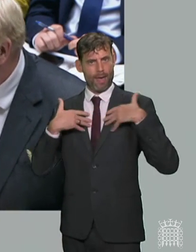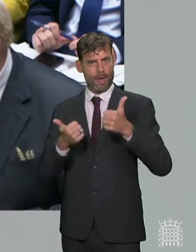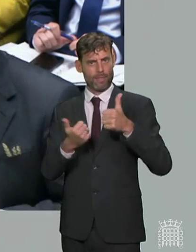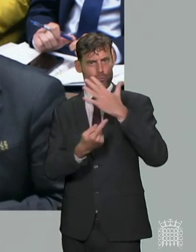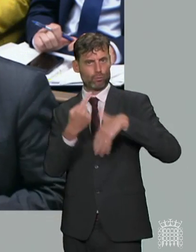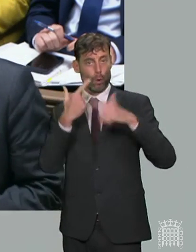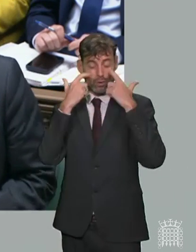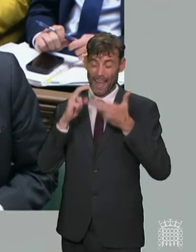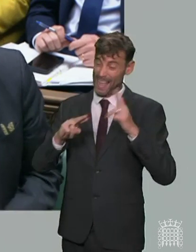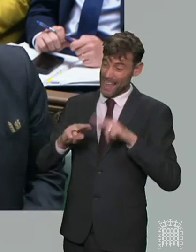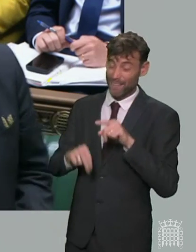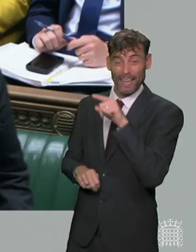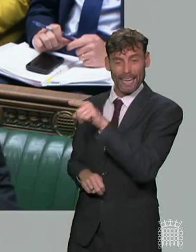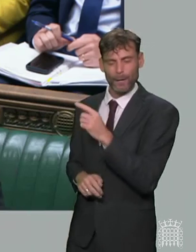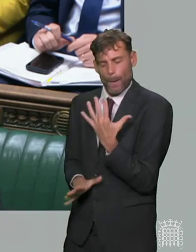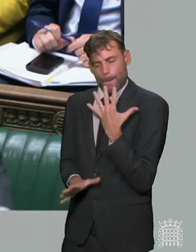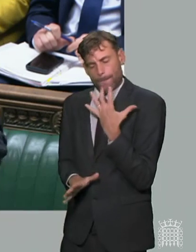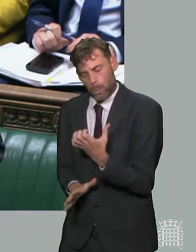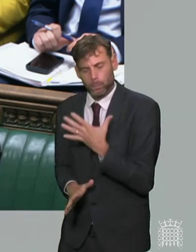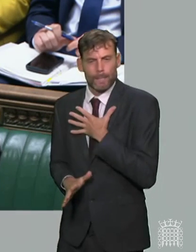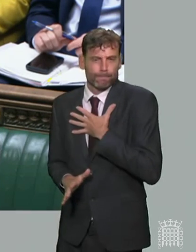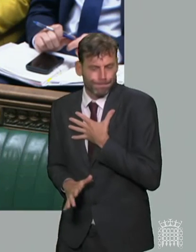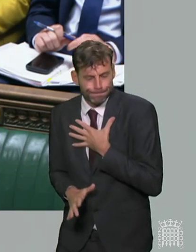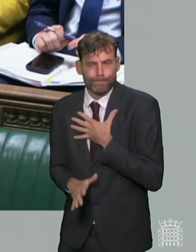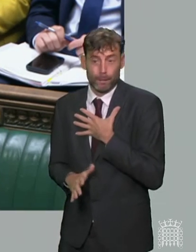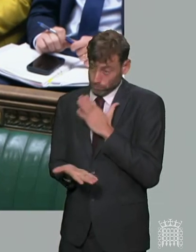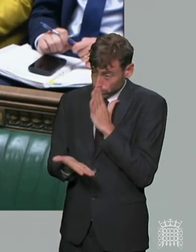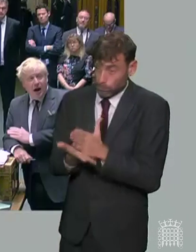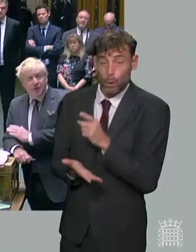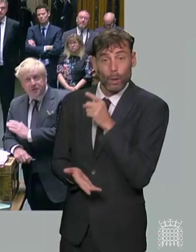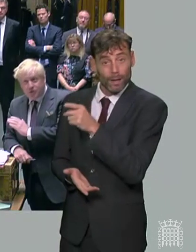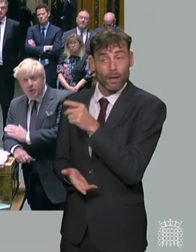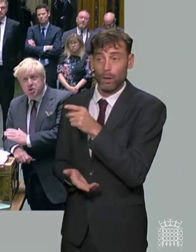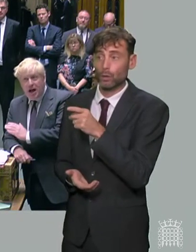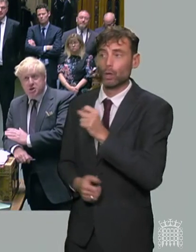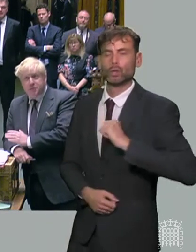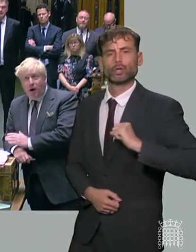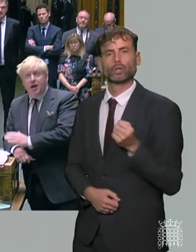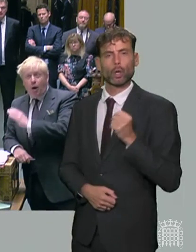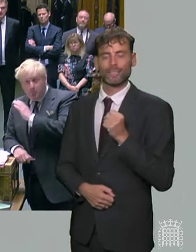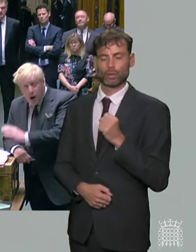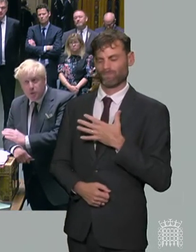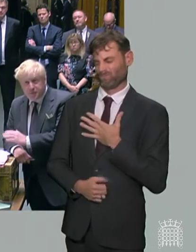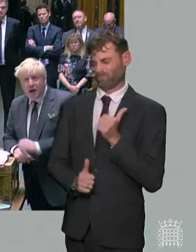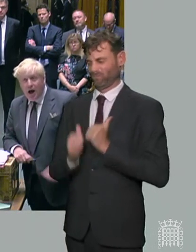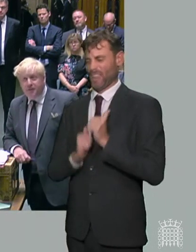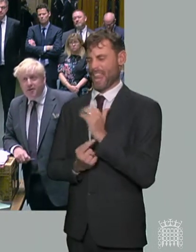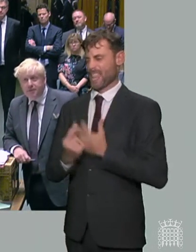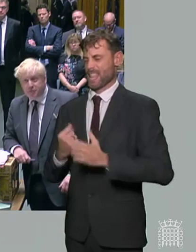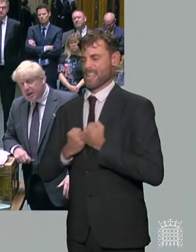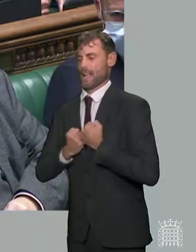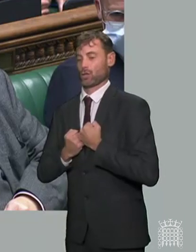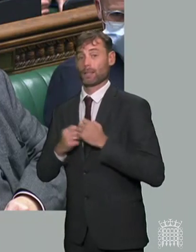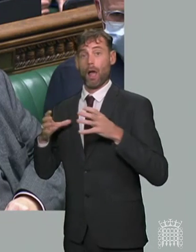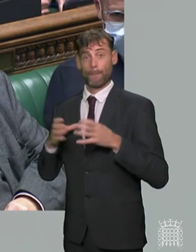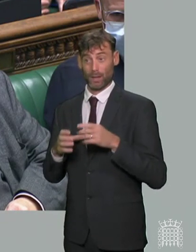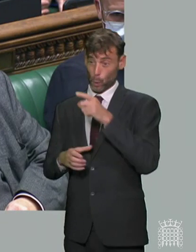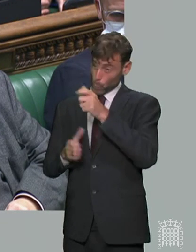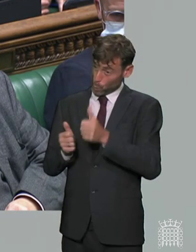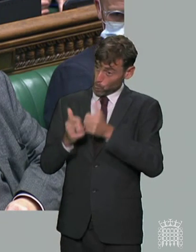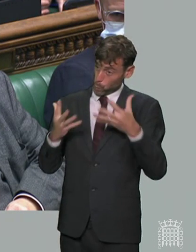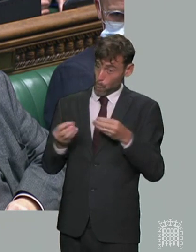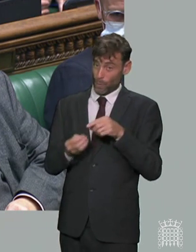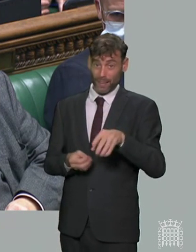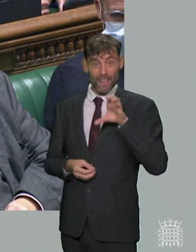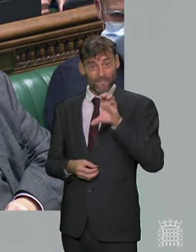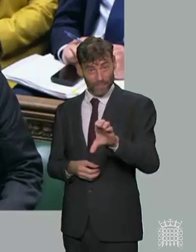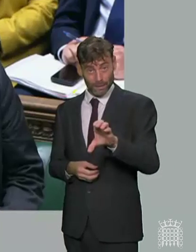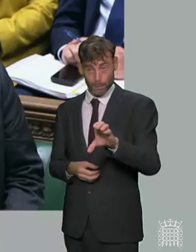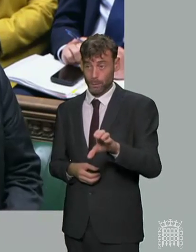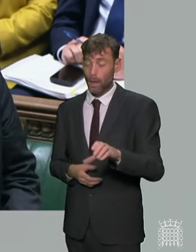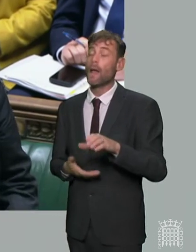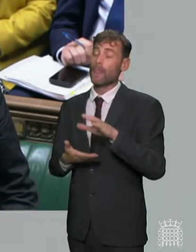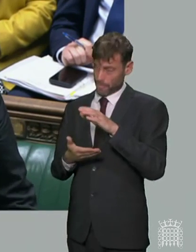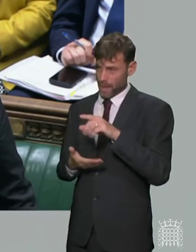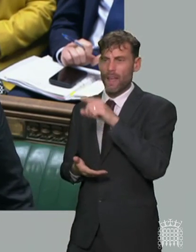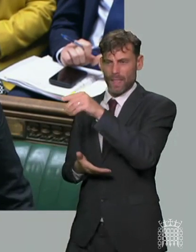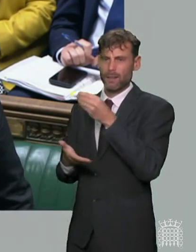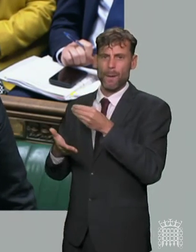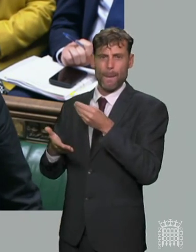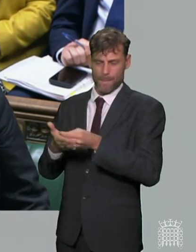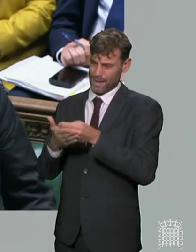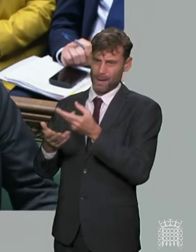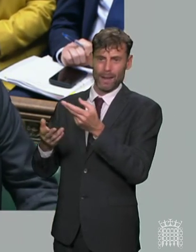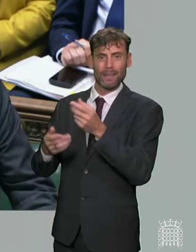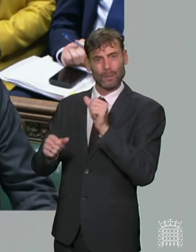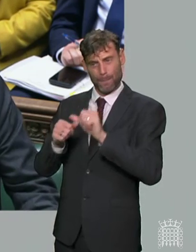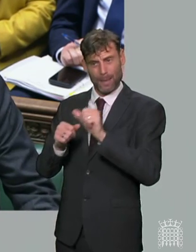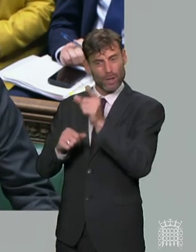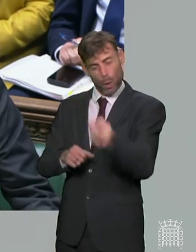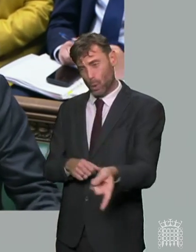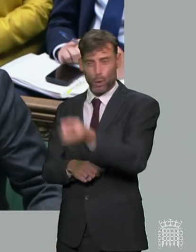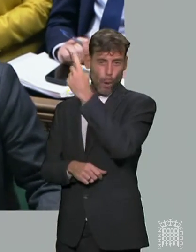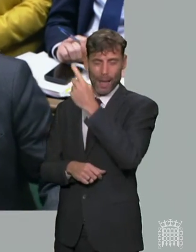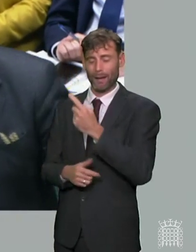If the right honourable Gentleman is really saying that the Scottish nationalist party is opposed to that investment, if he is really saying that he would send it back, he would be better off banging on, as he normally does, about a referendum.